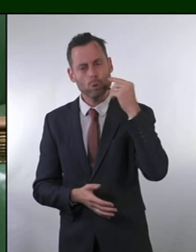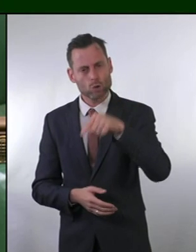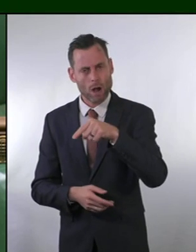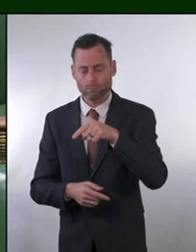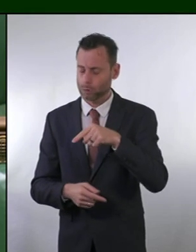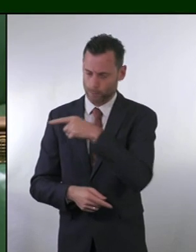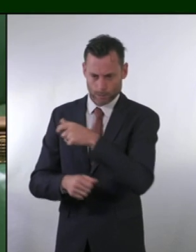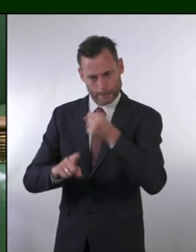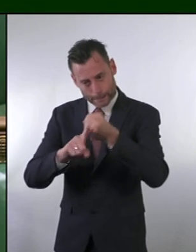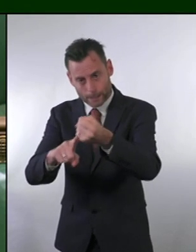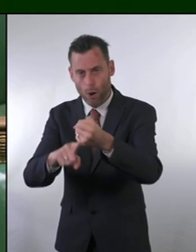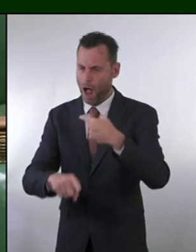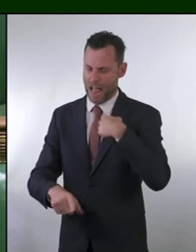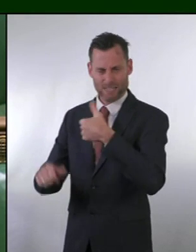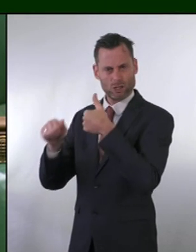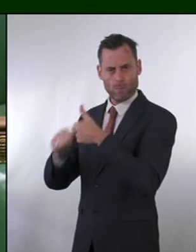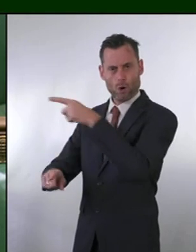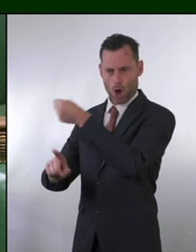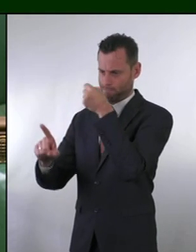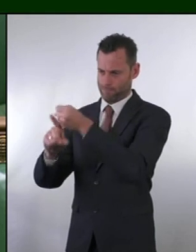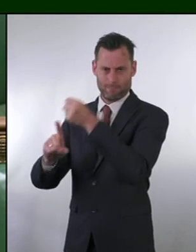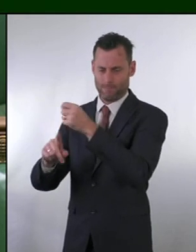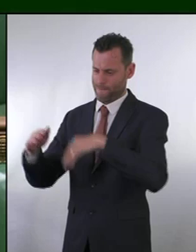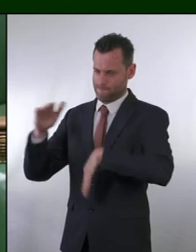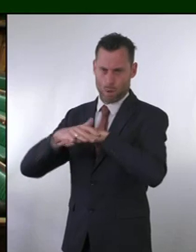She has no more fervent supporter in that objective than me.